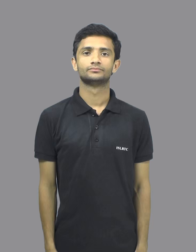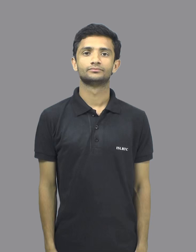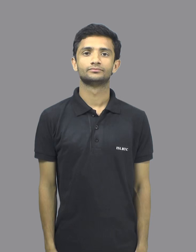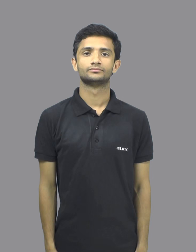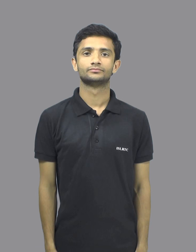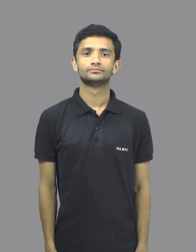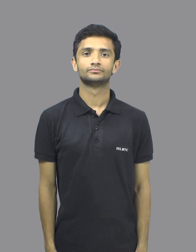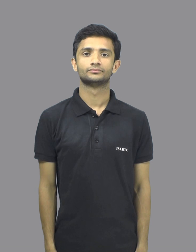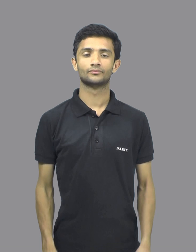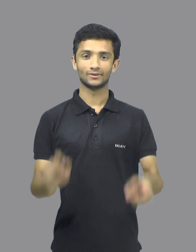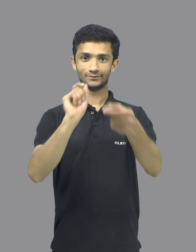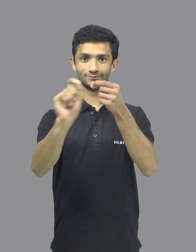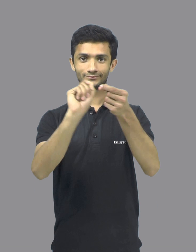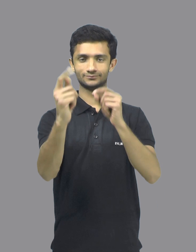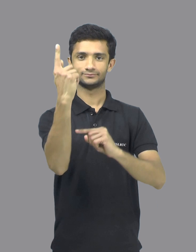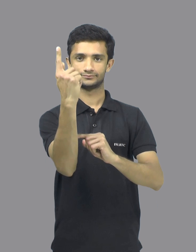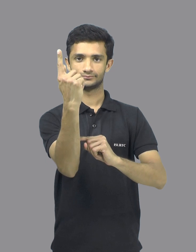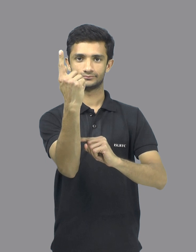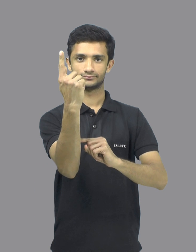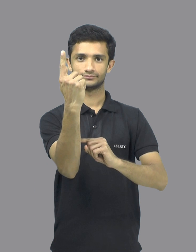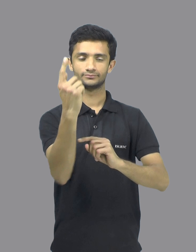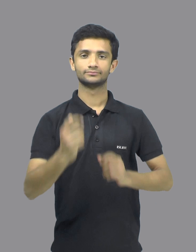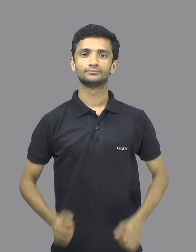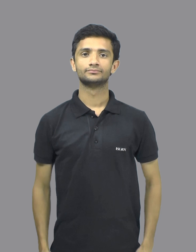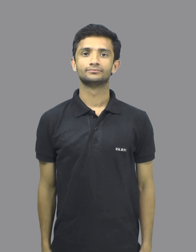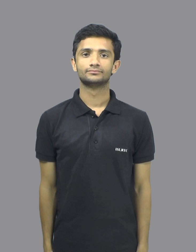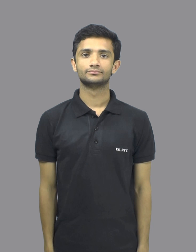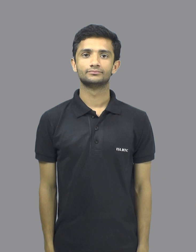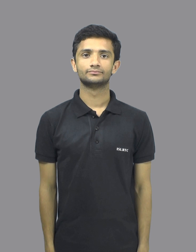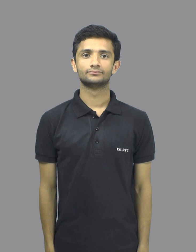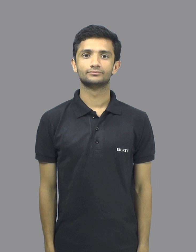Candle